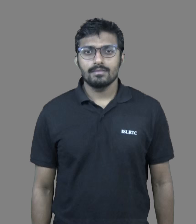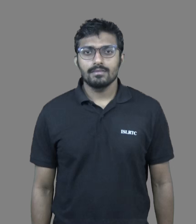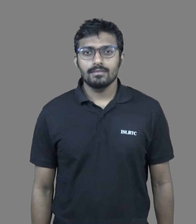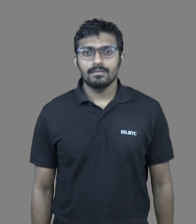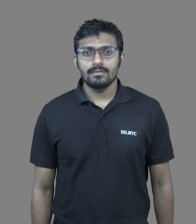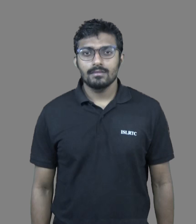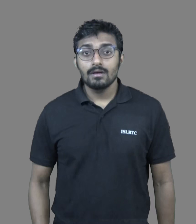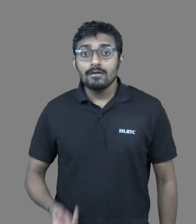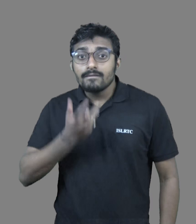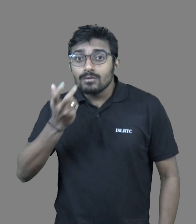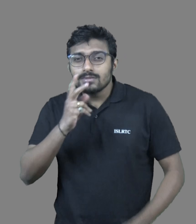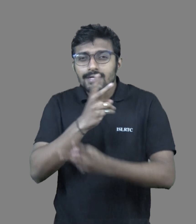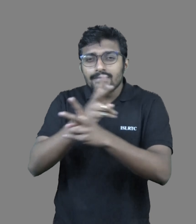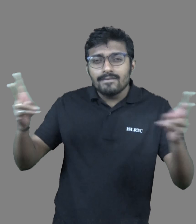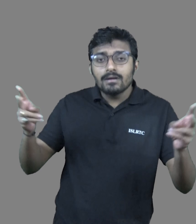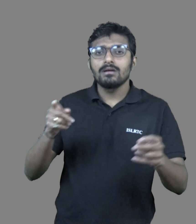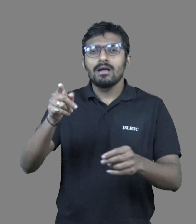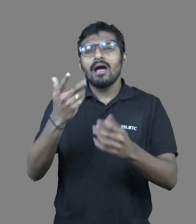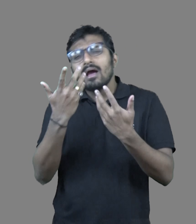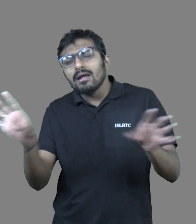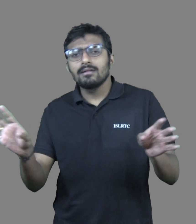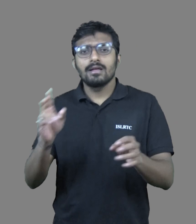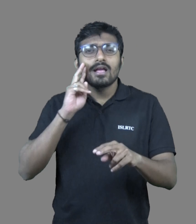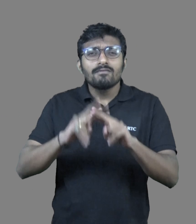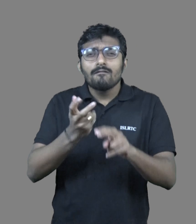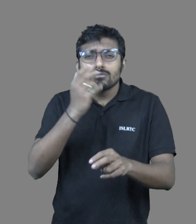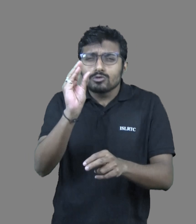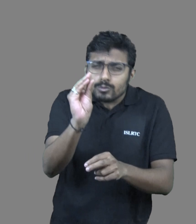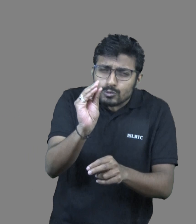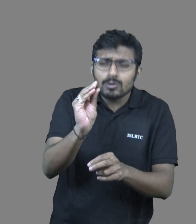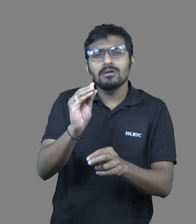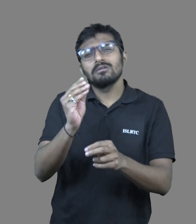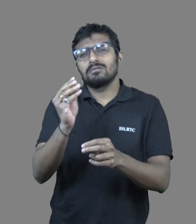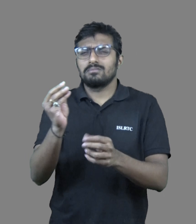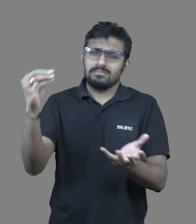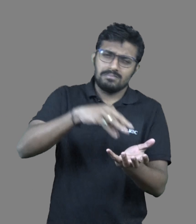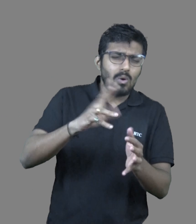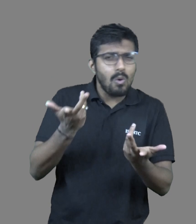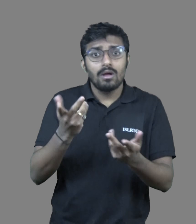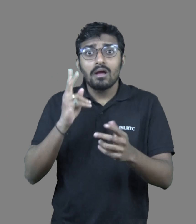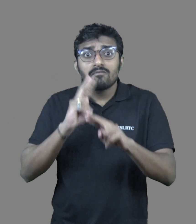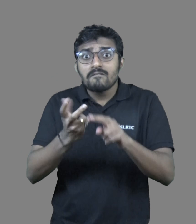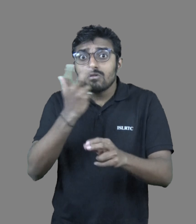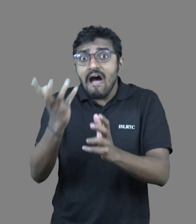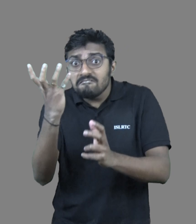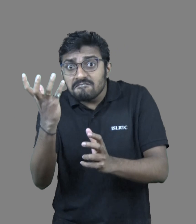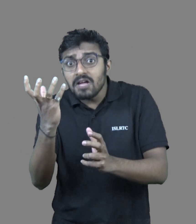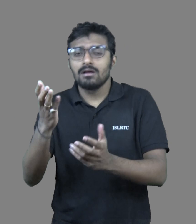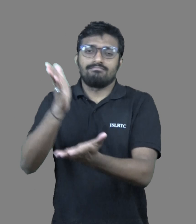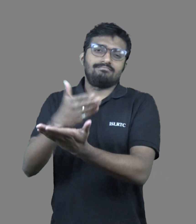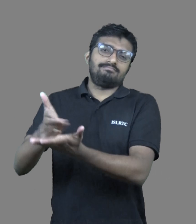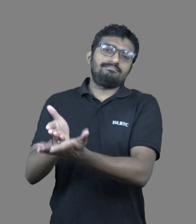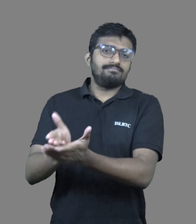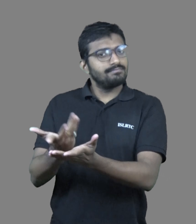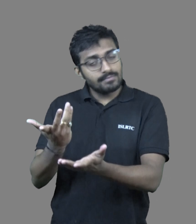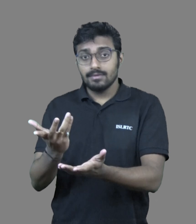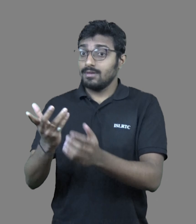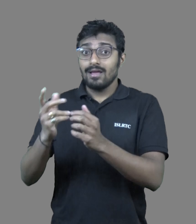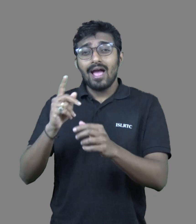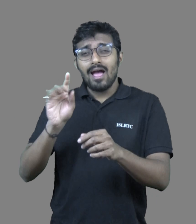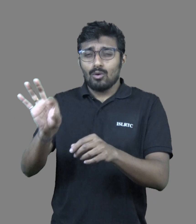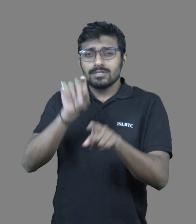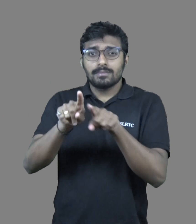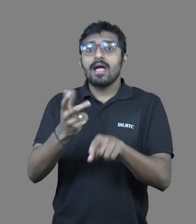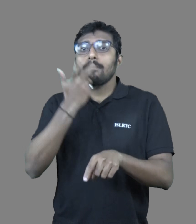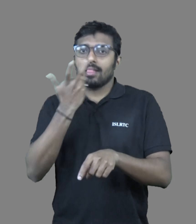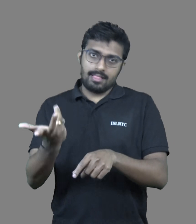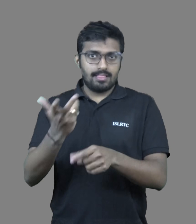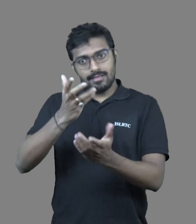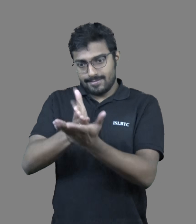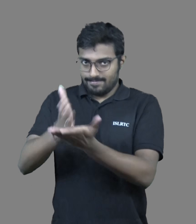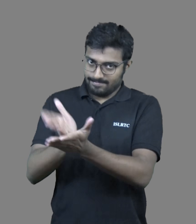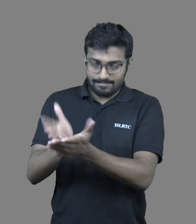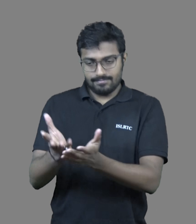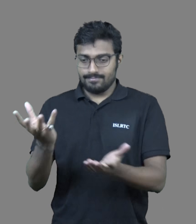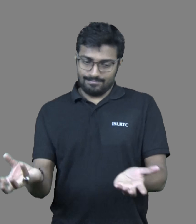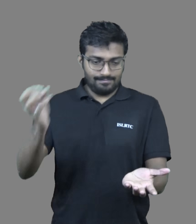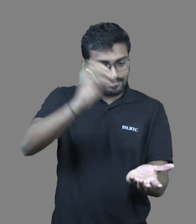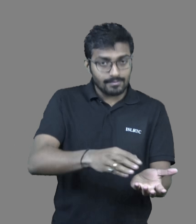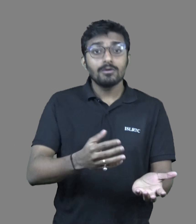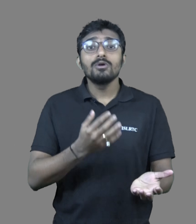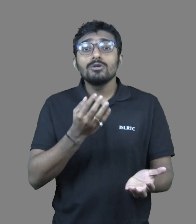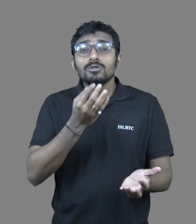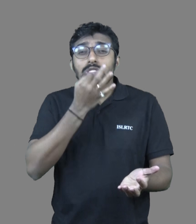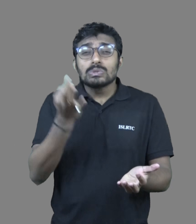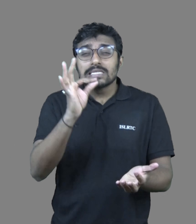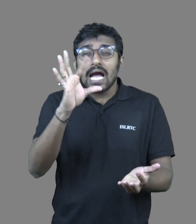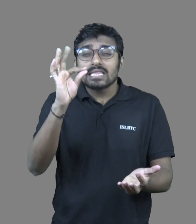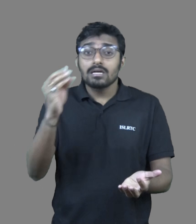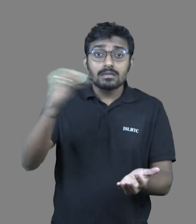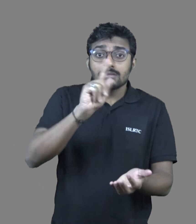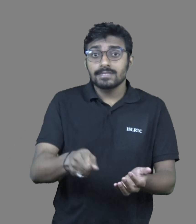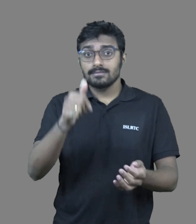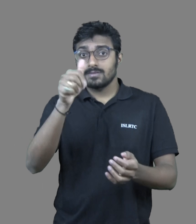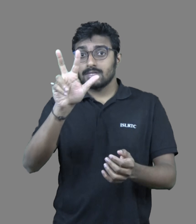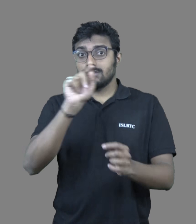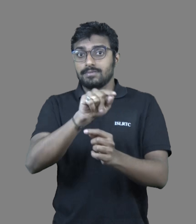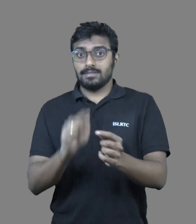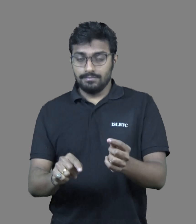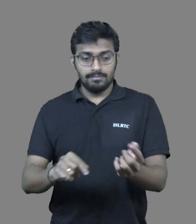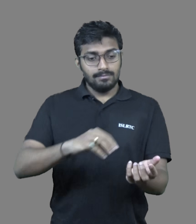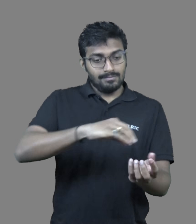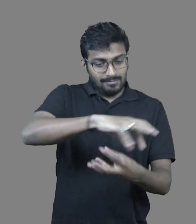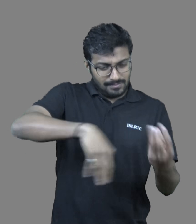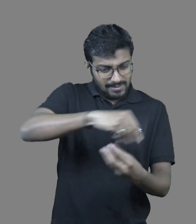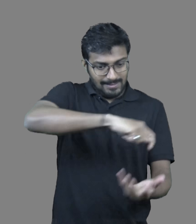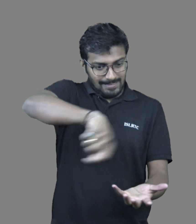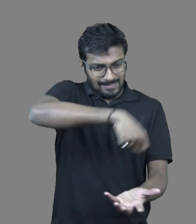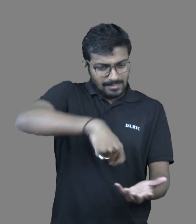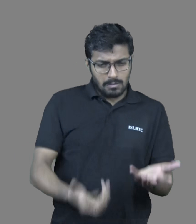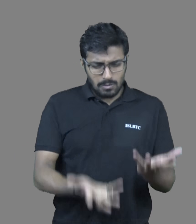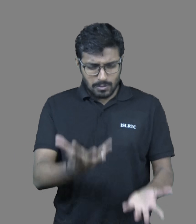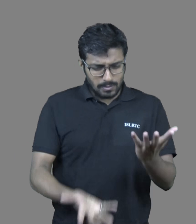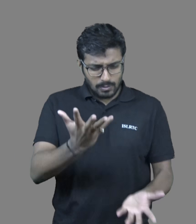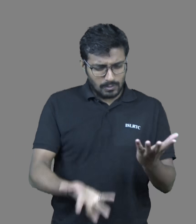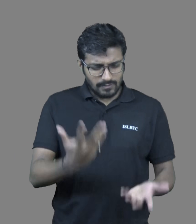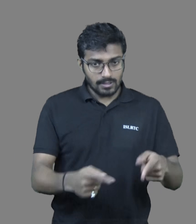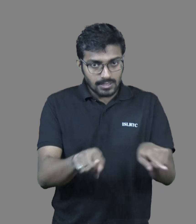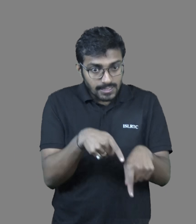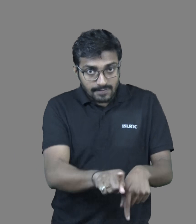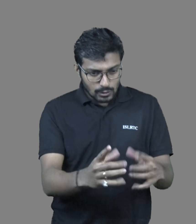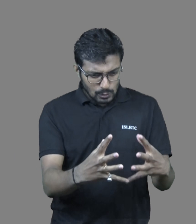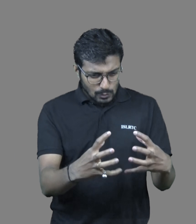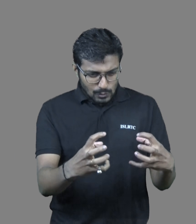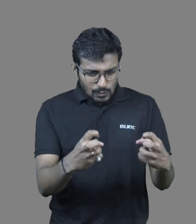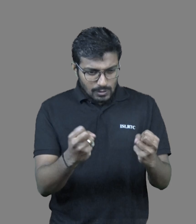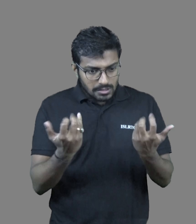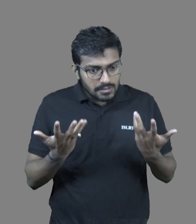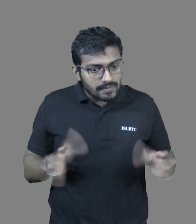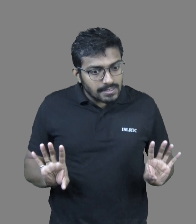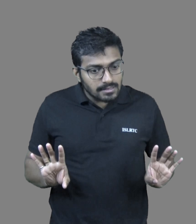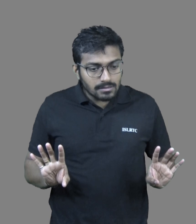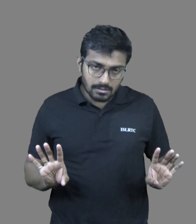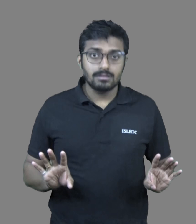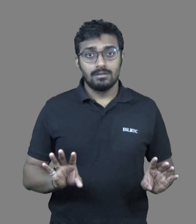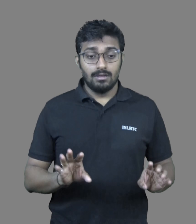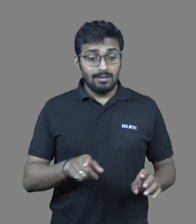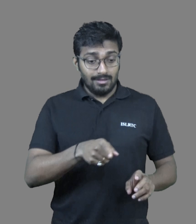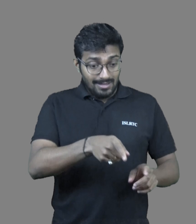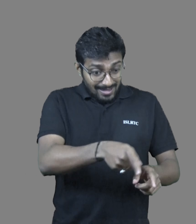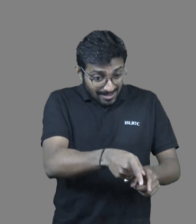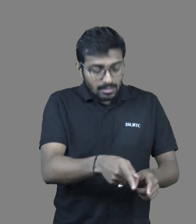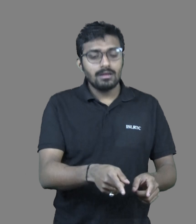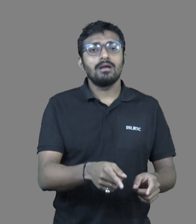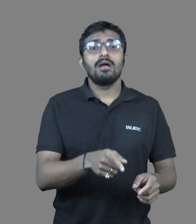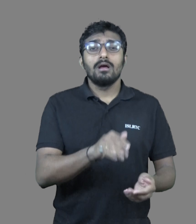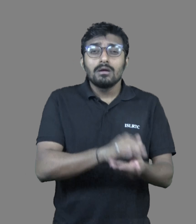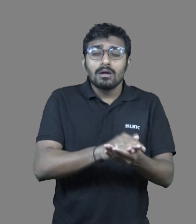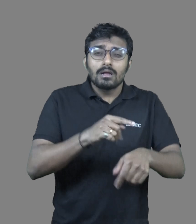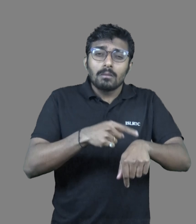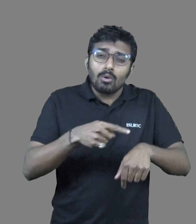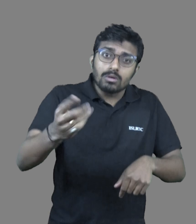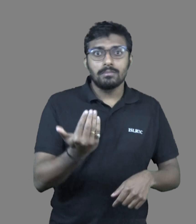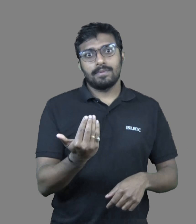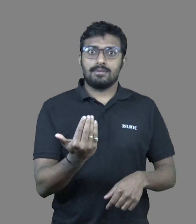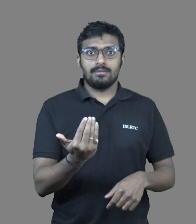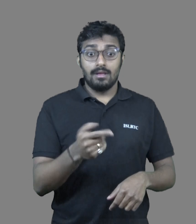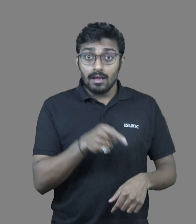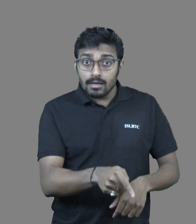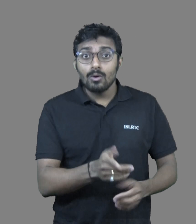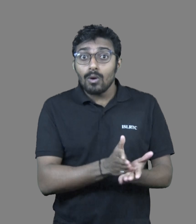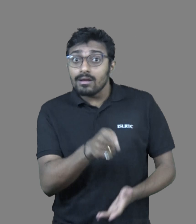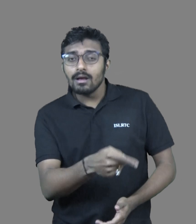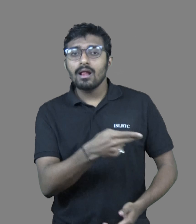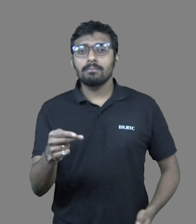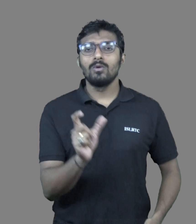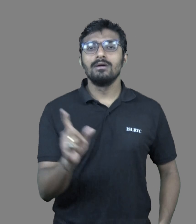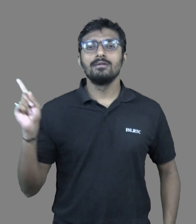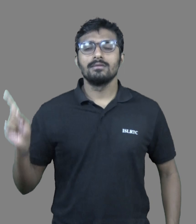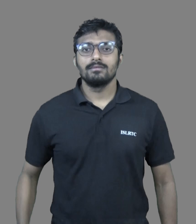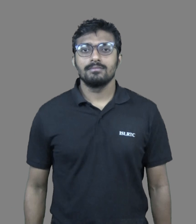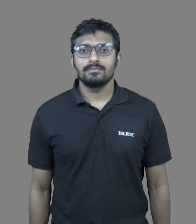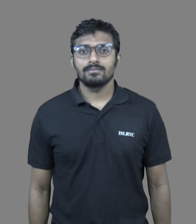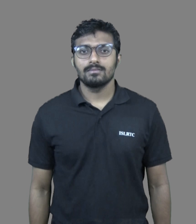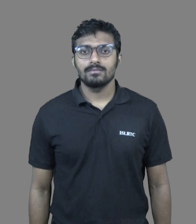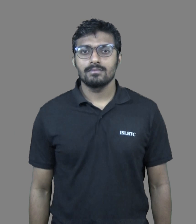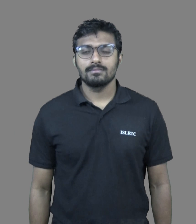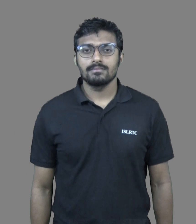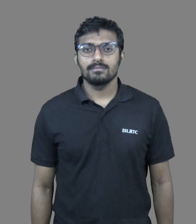Fruit Preserve